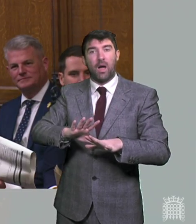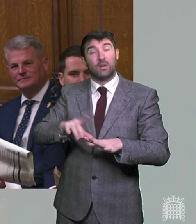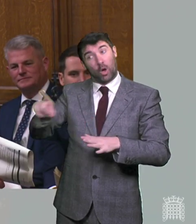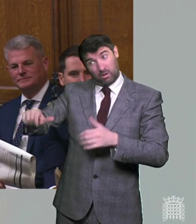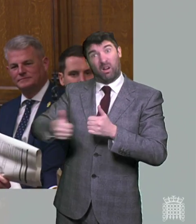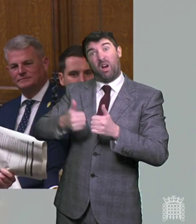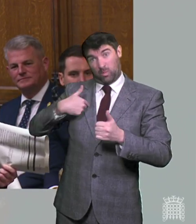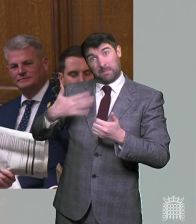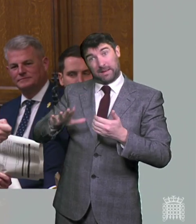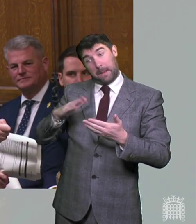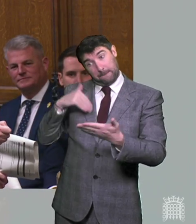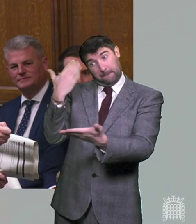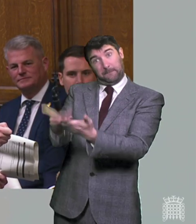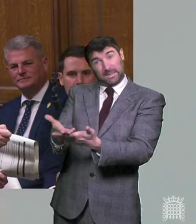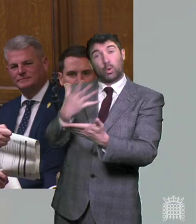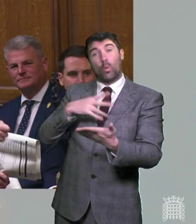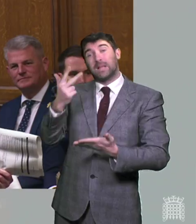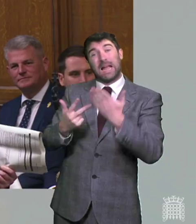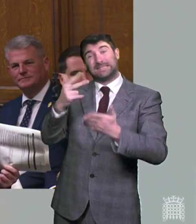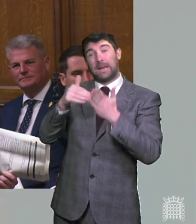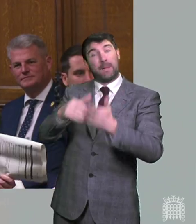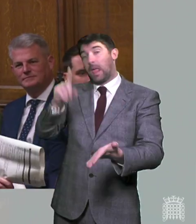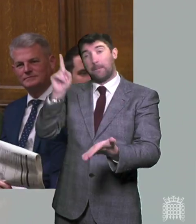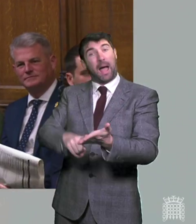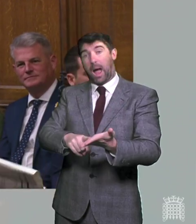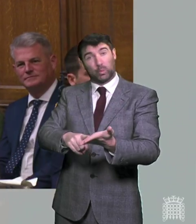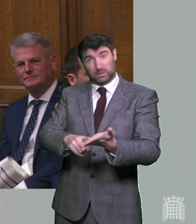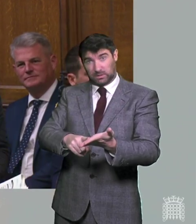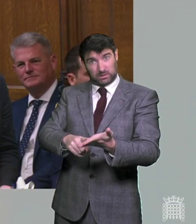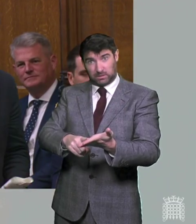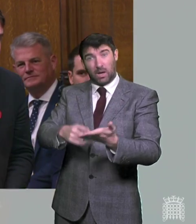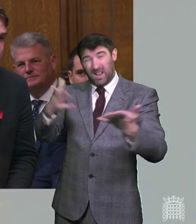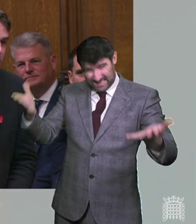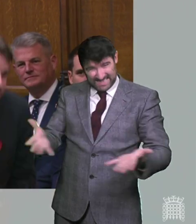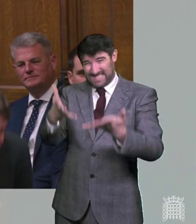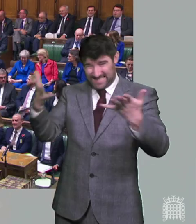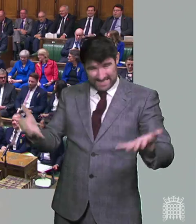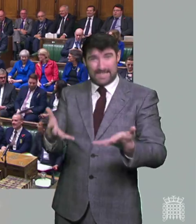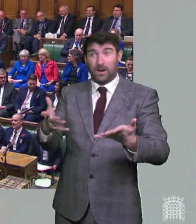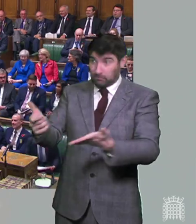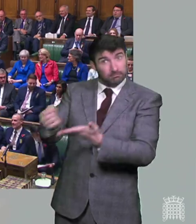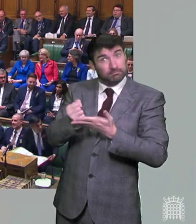We are talking about £18 million—£15 million for Gainsborough sports centre, and £3 million for the outdoor lido in Broomhill.